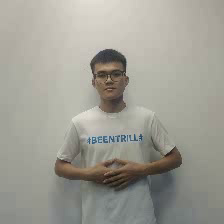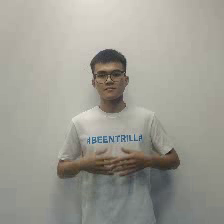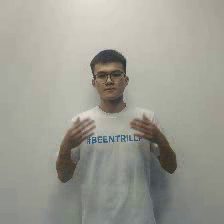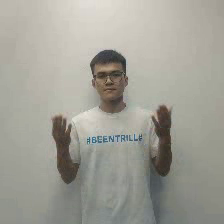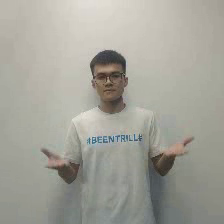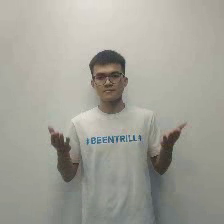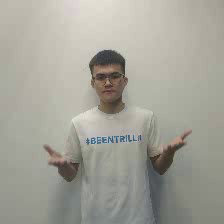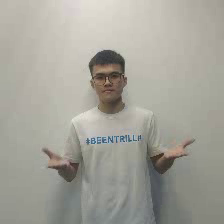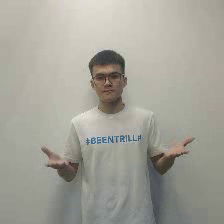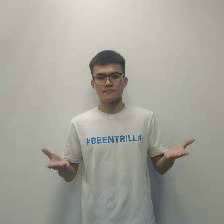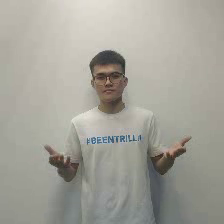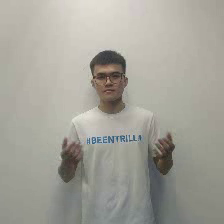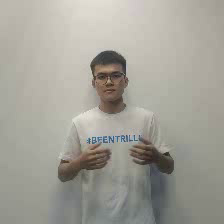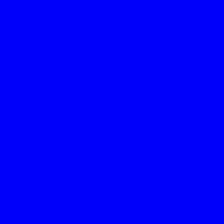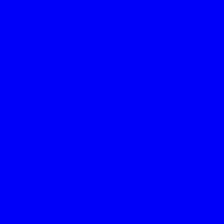Nặng